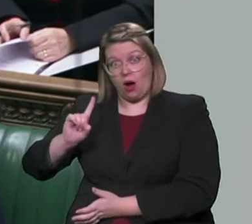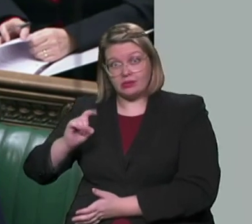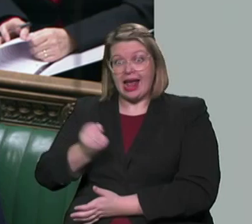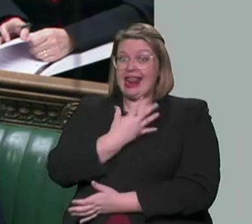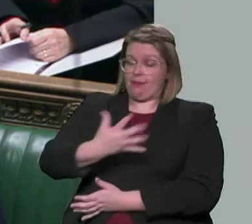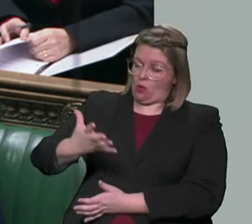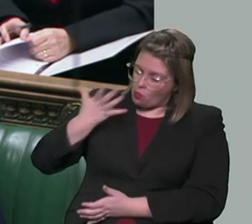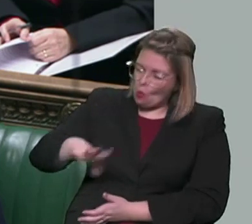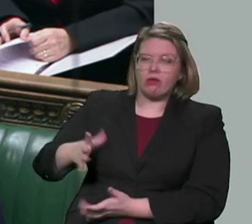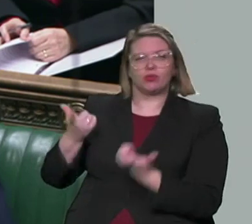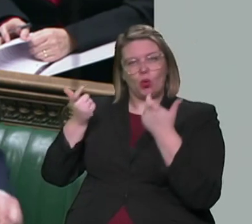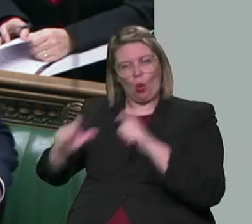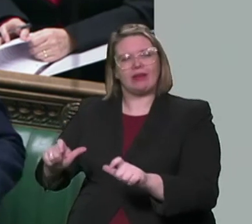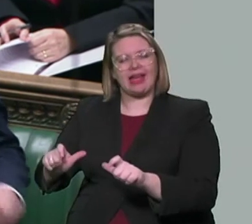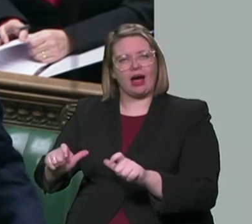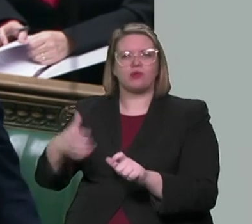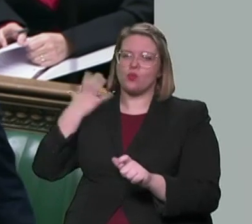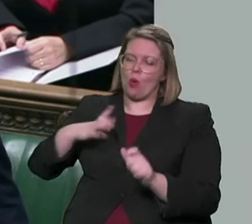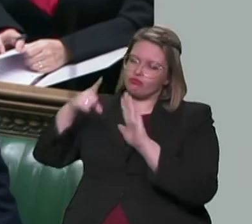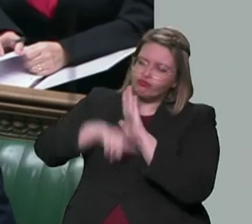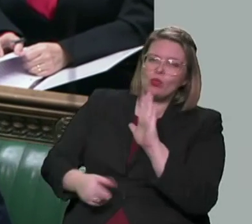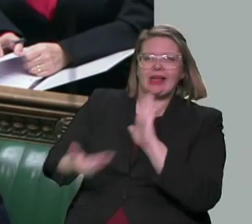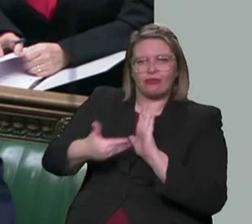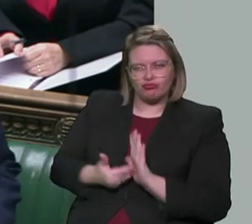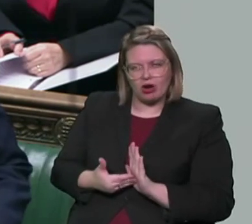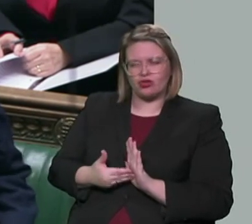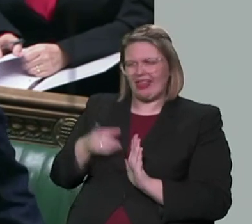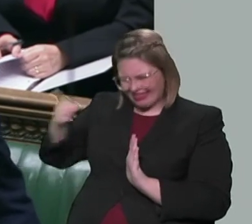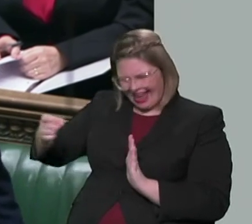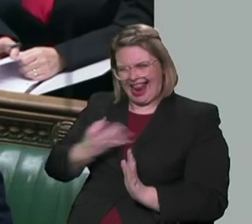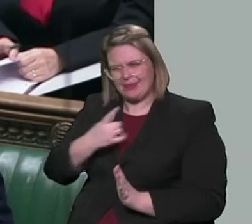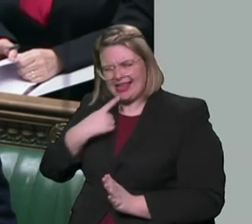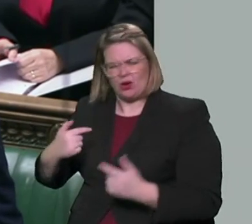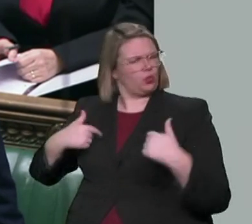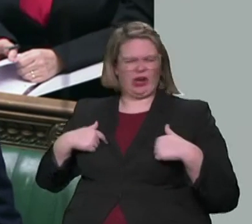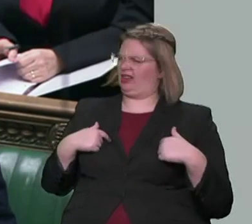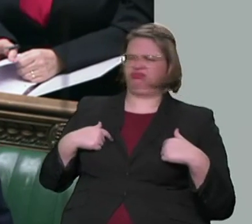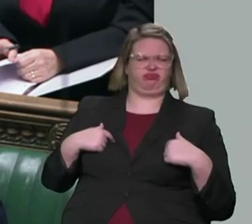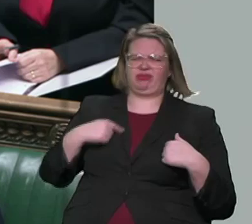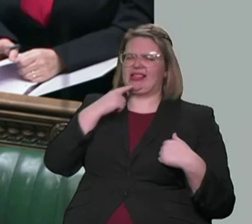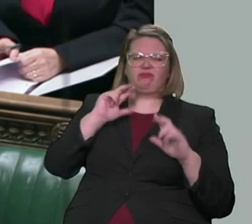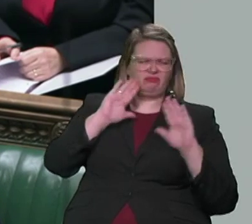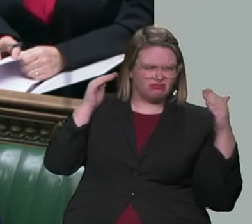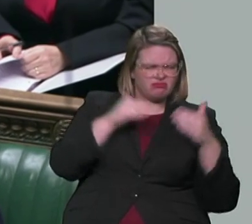They reached for the lever of more restrictions. They said lockdown; we said boosters.